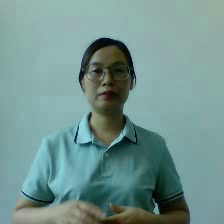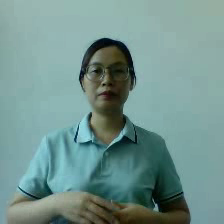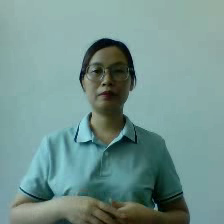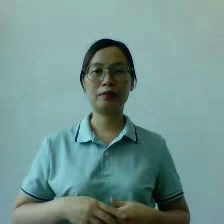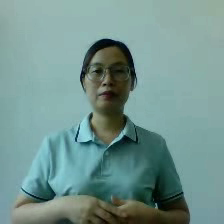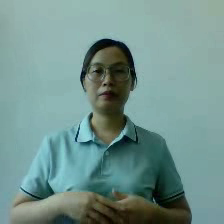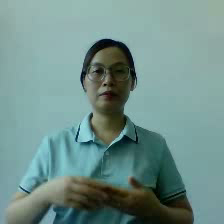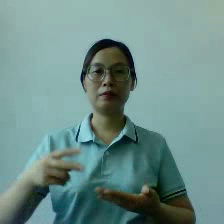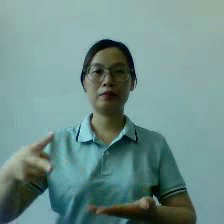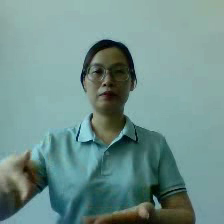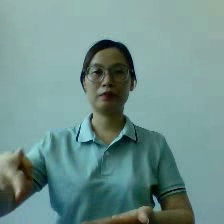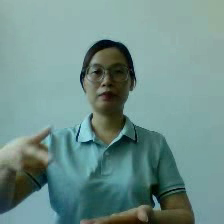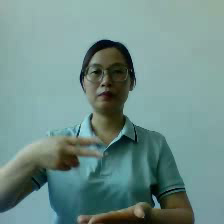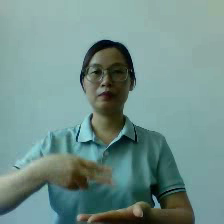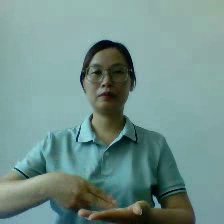Thức ăn